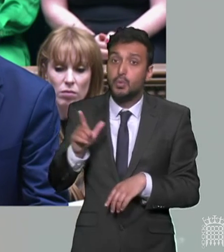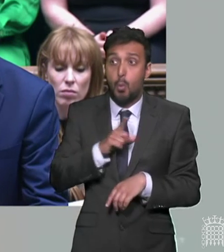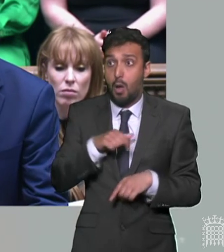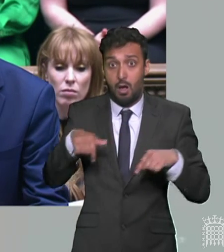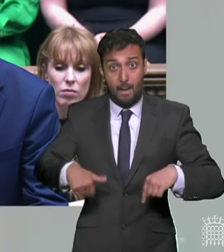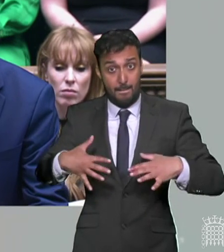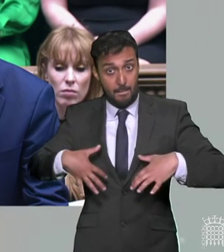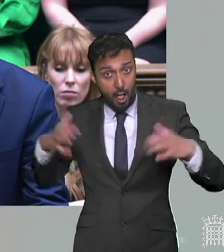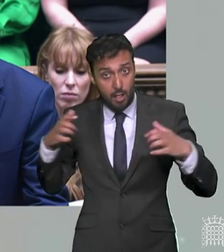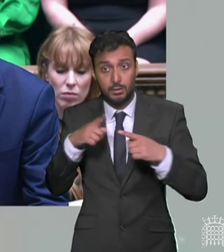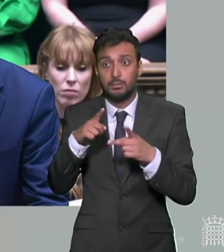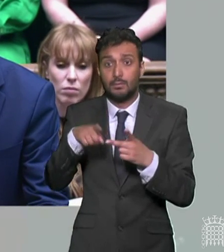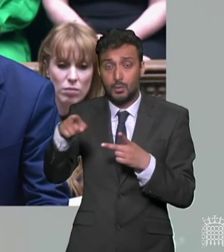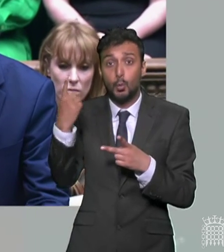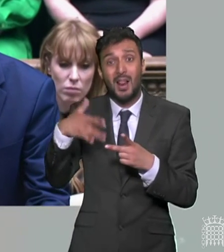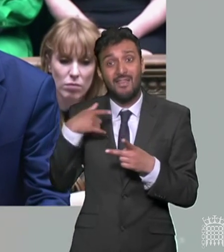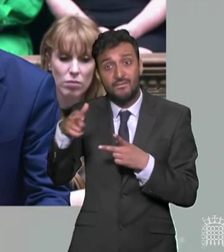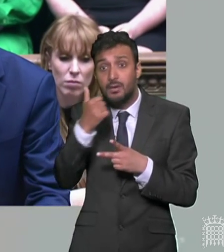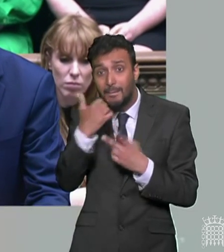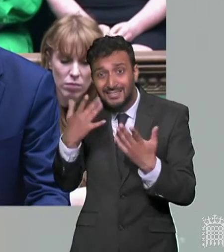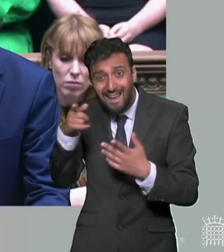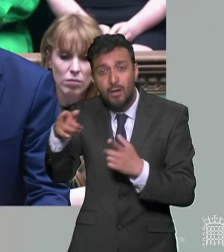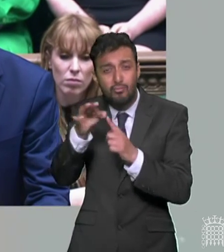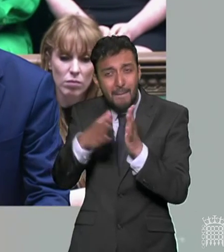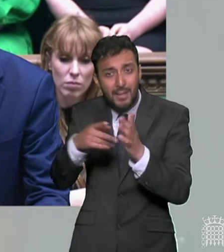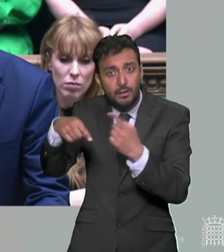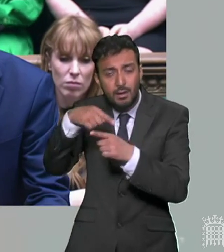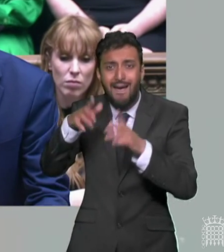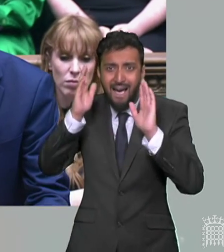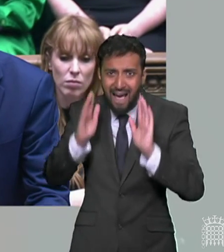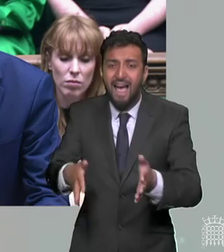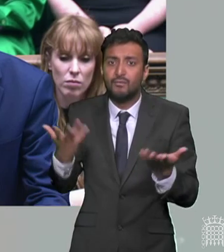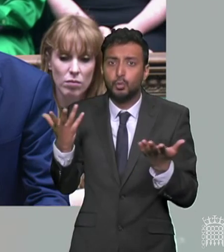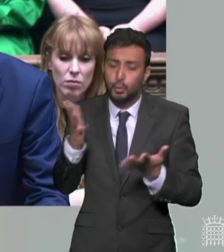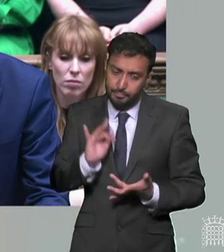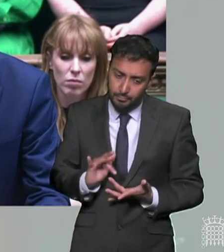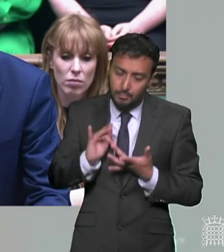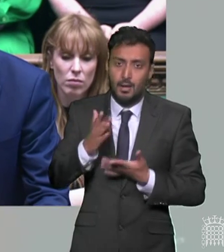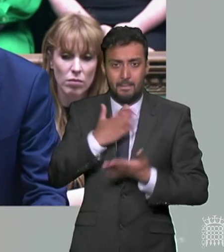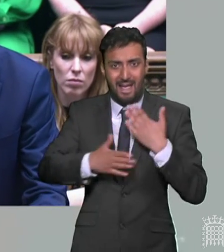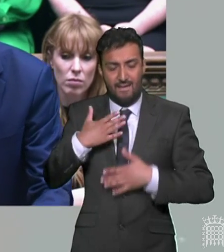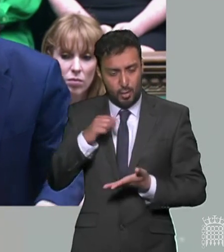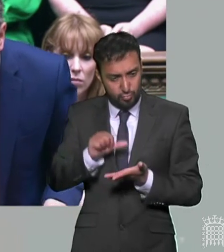10 behaving responsibly, honestly and in the interests of the British people.